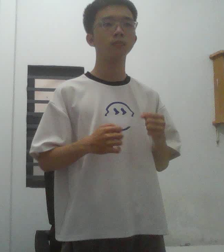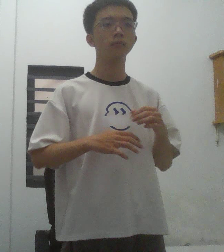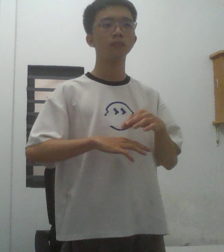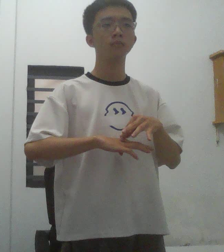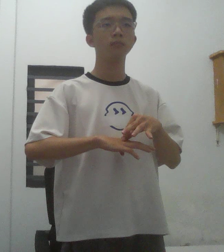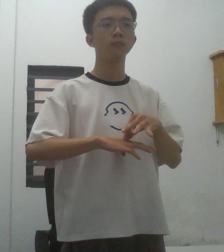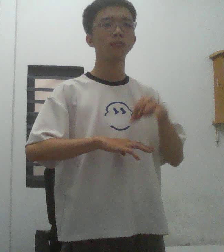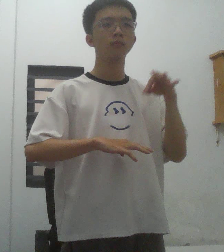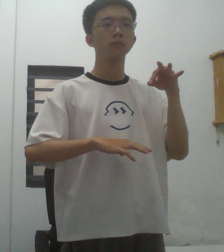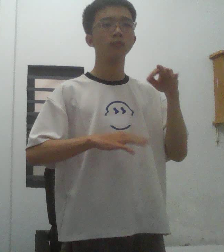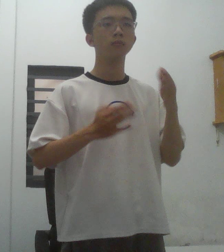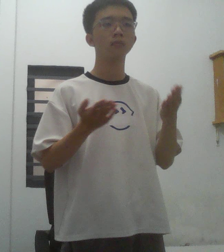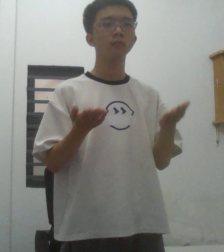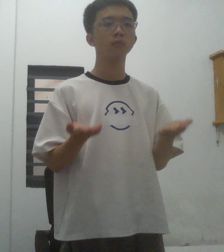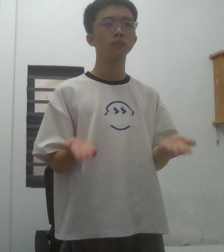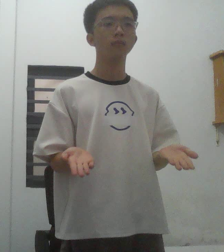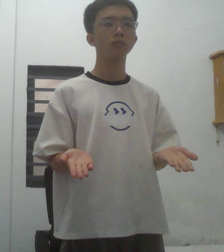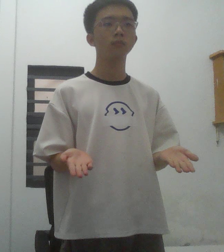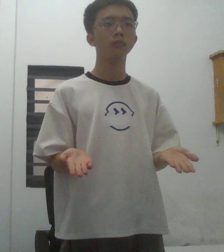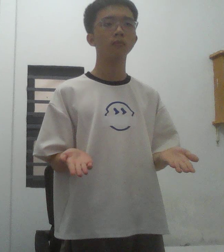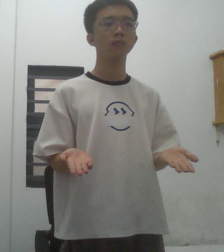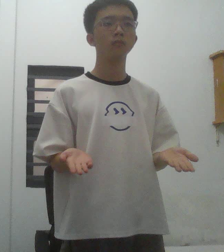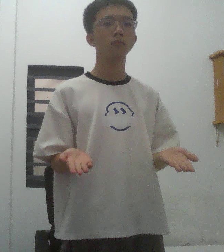tuan nay